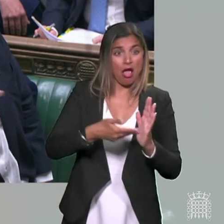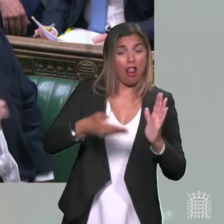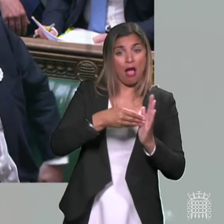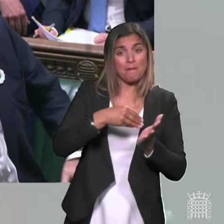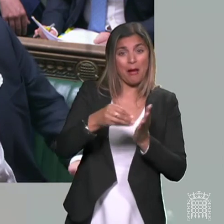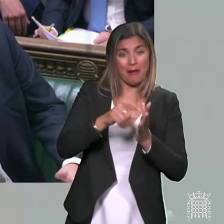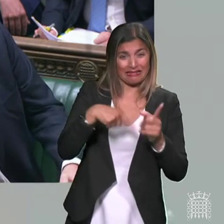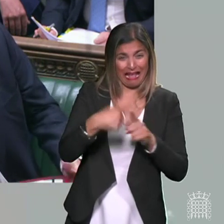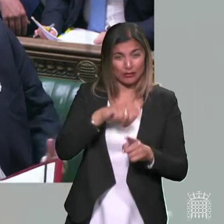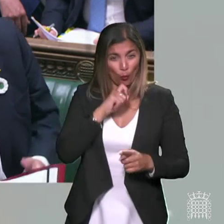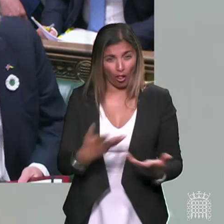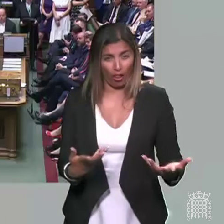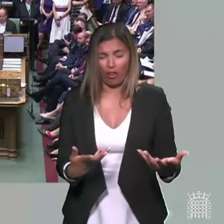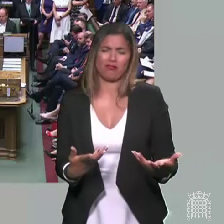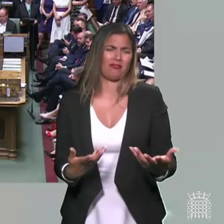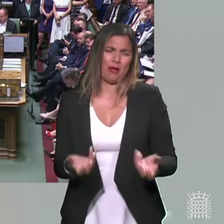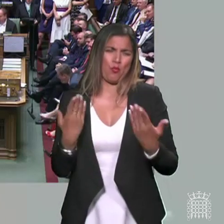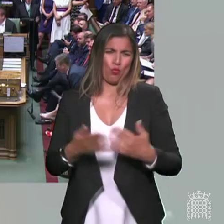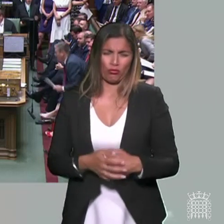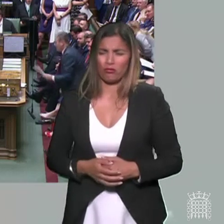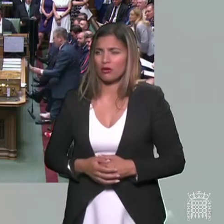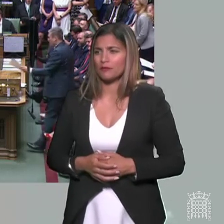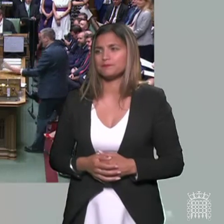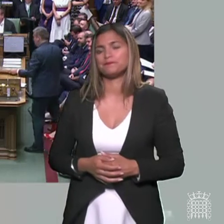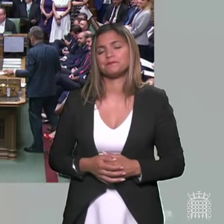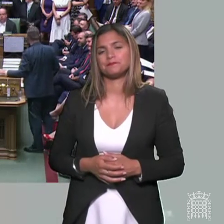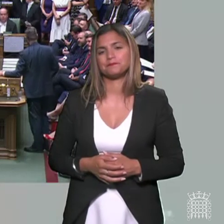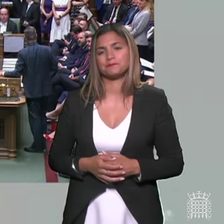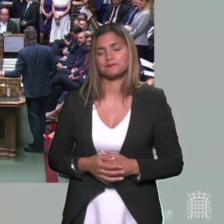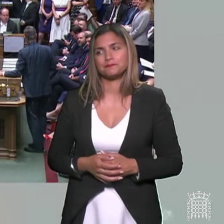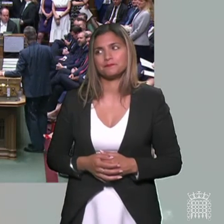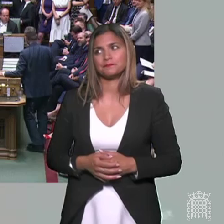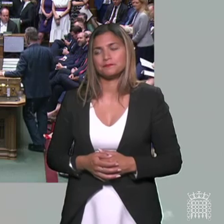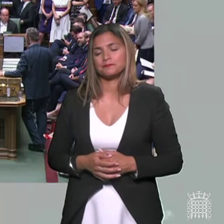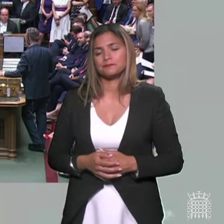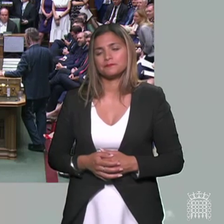That is the difference between them and us.